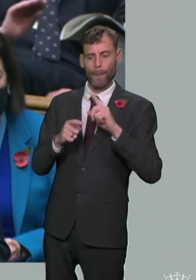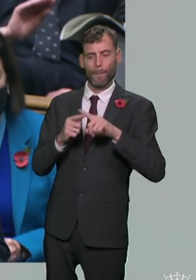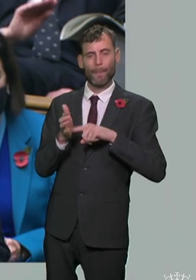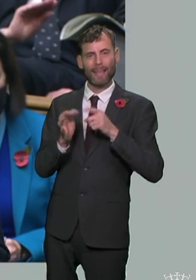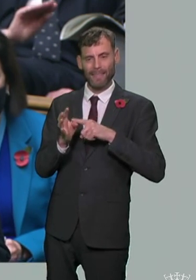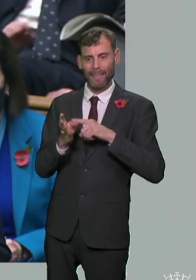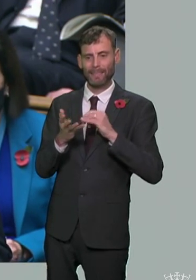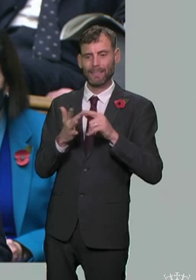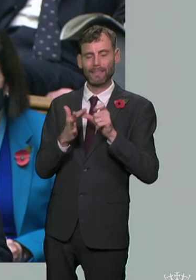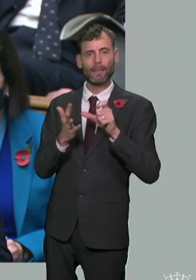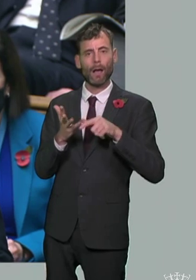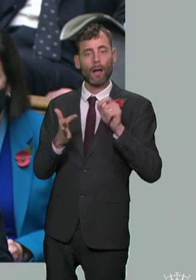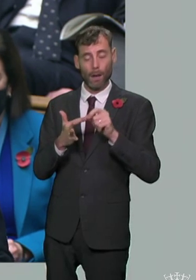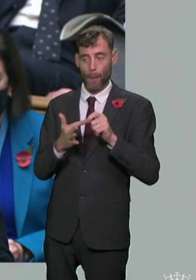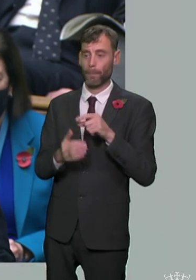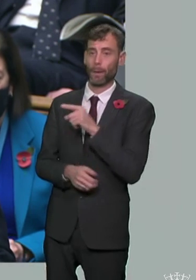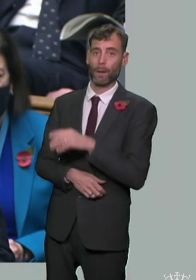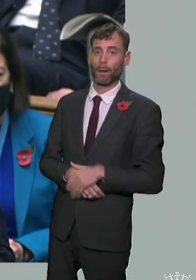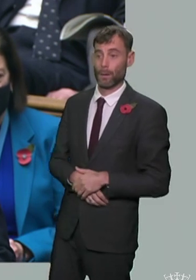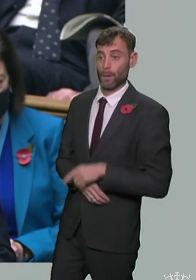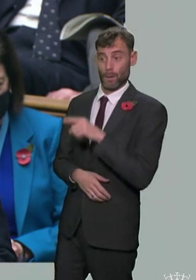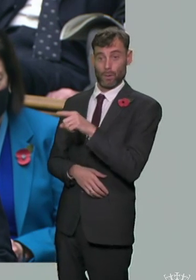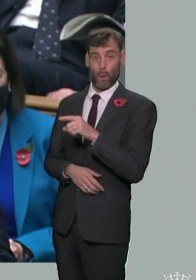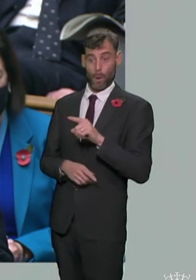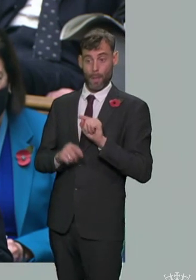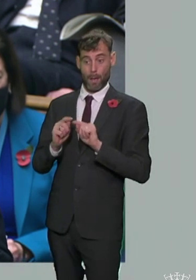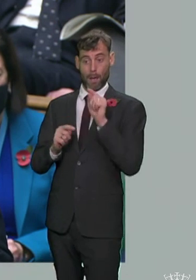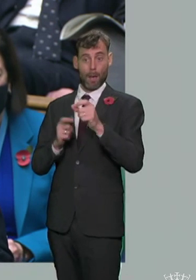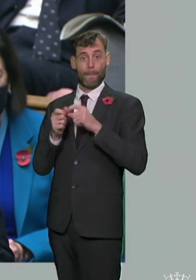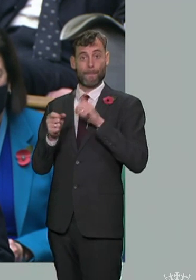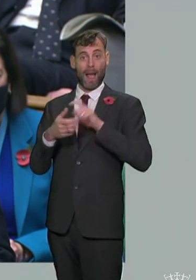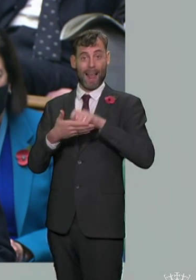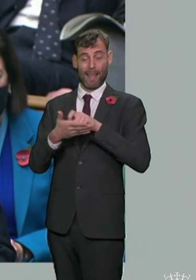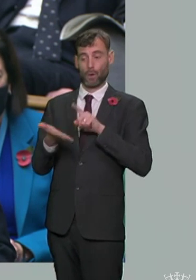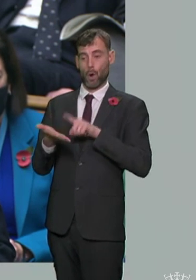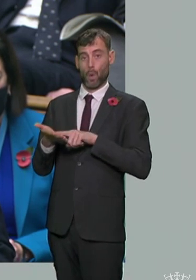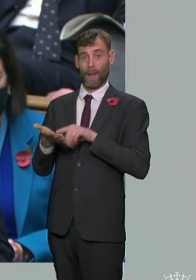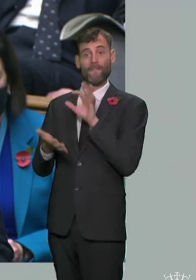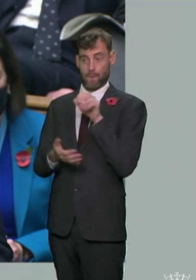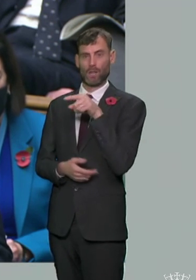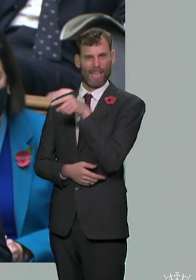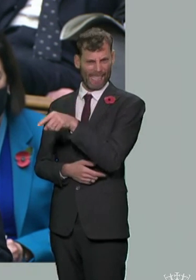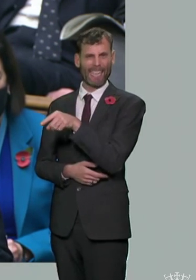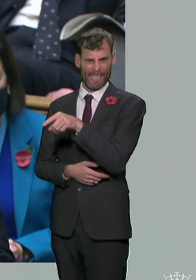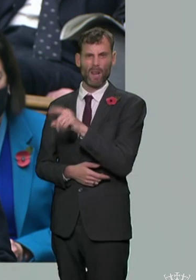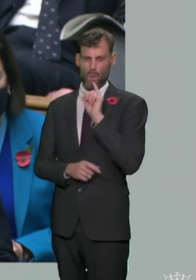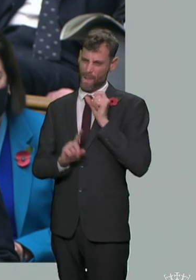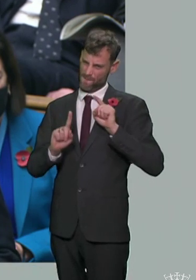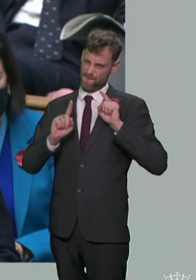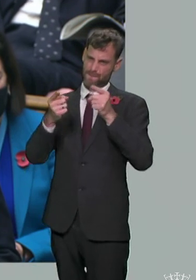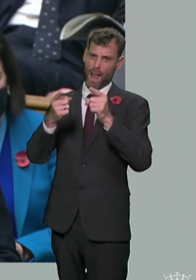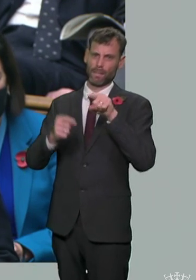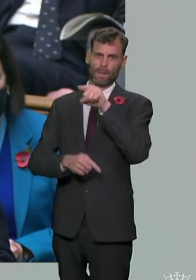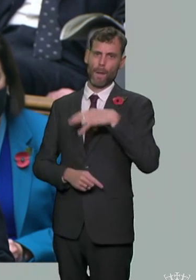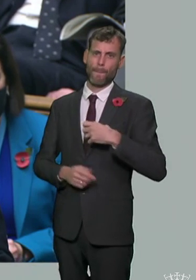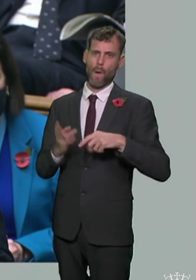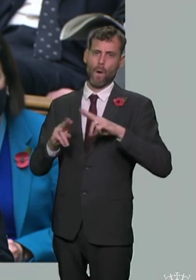Louie French, the excellent local candidate for the by-election, has pledged to fight that appalling proposal.